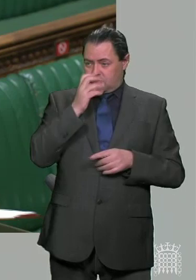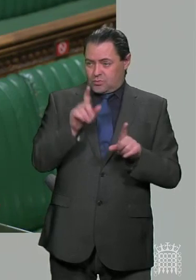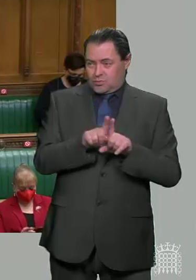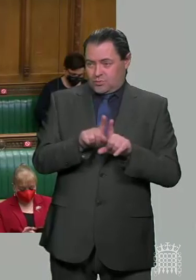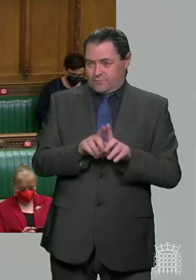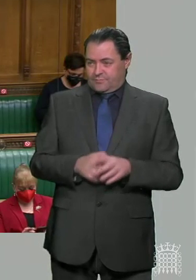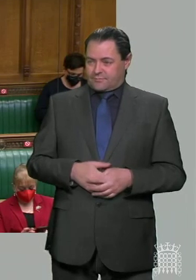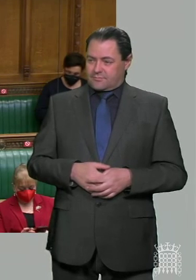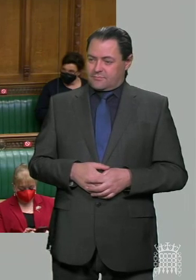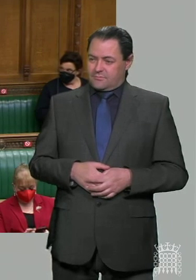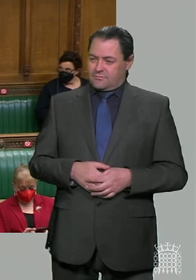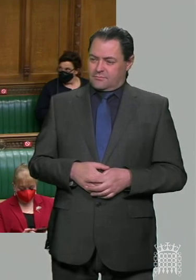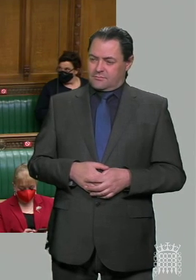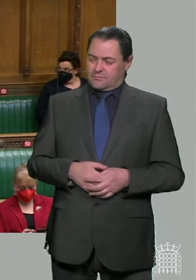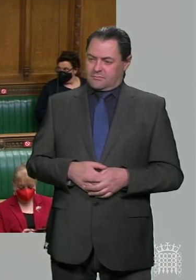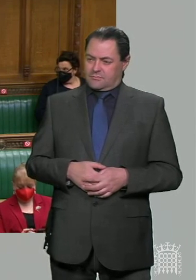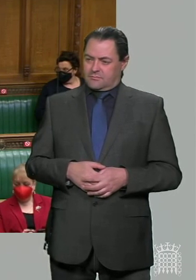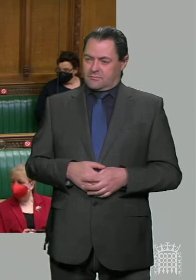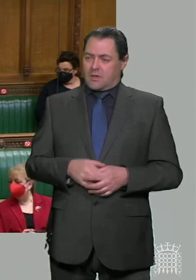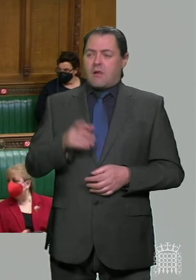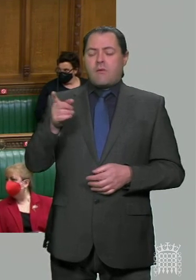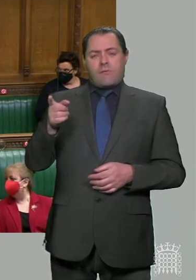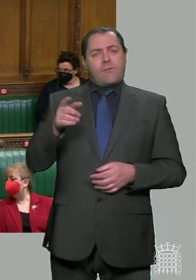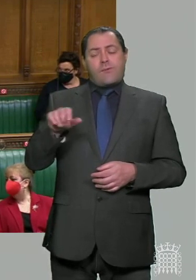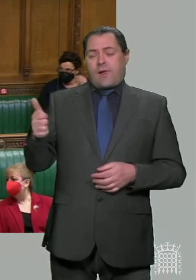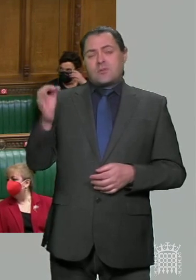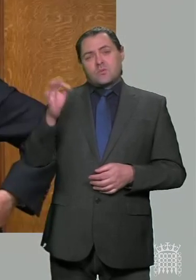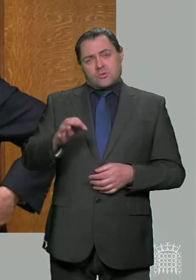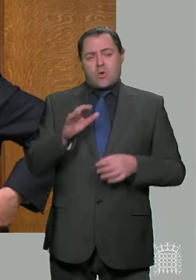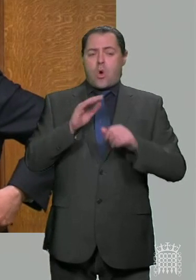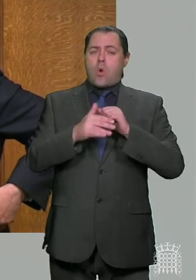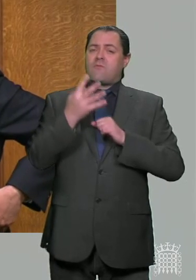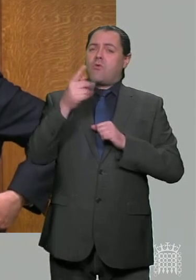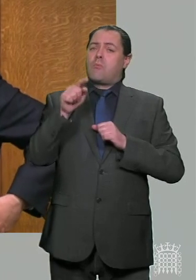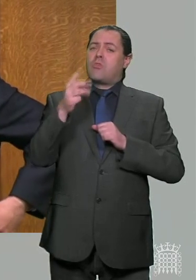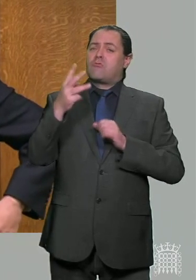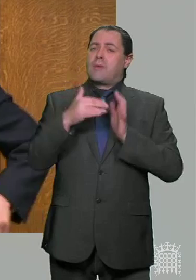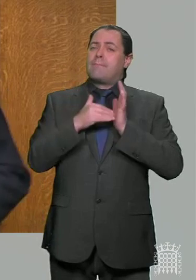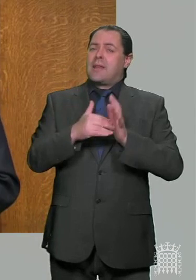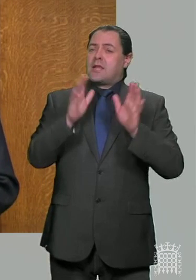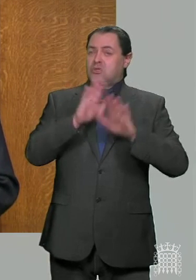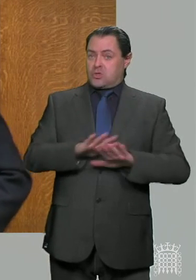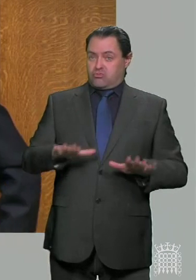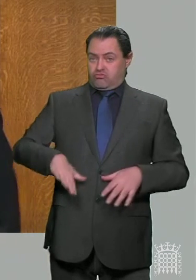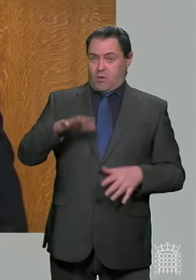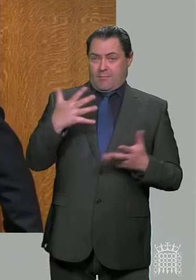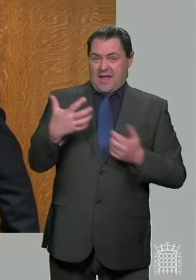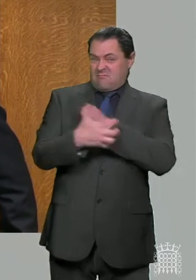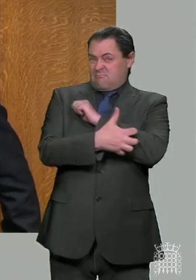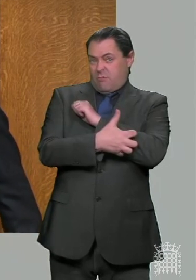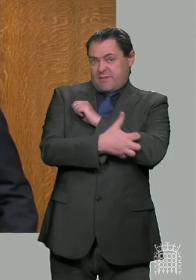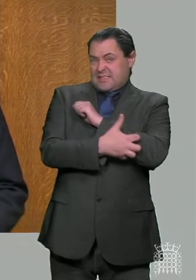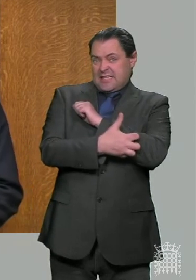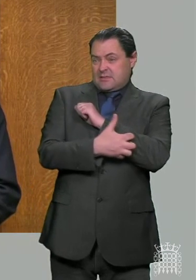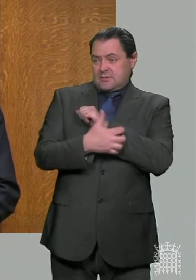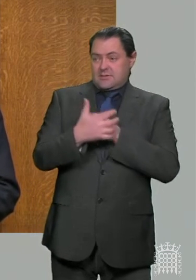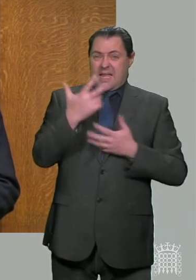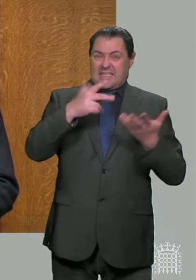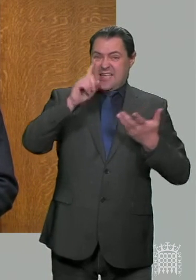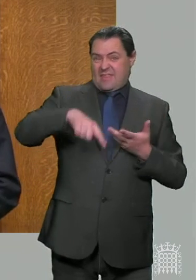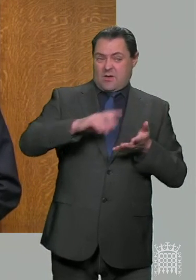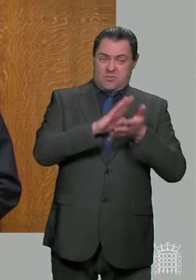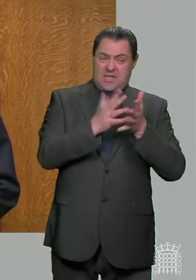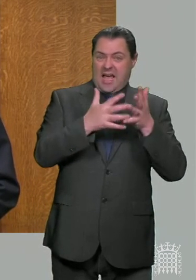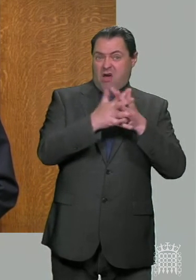There are over 4.3 million children—and rising—growing up in poverty, including some 18,000 in Harrow.